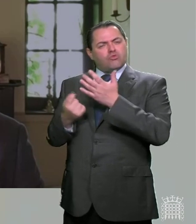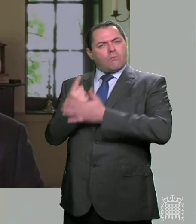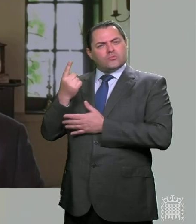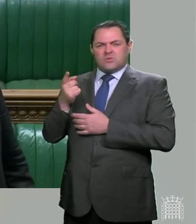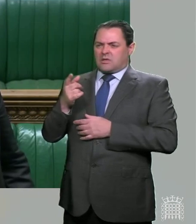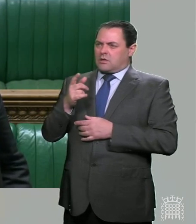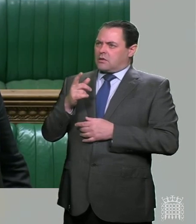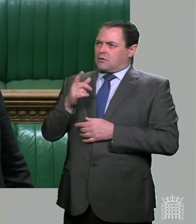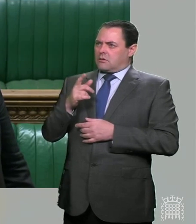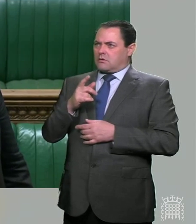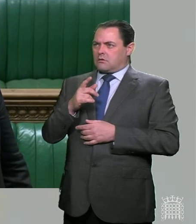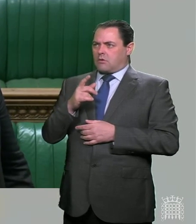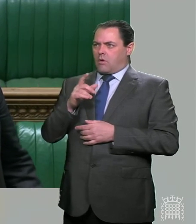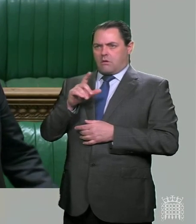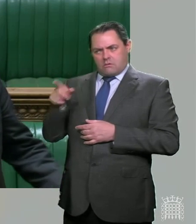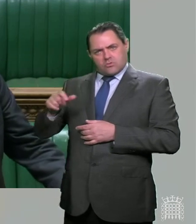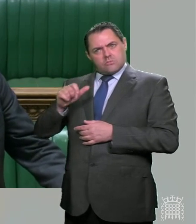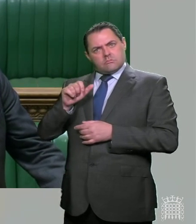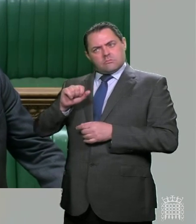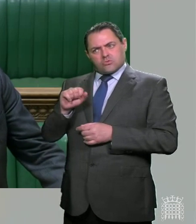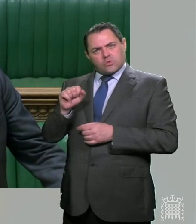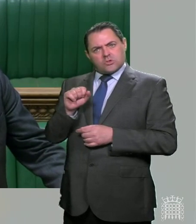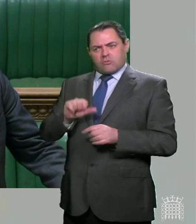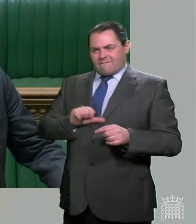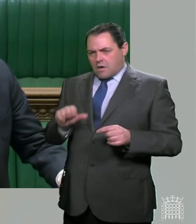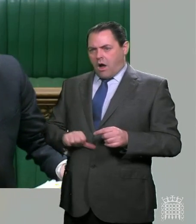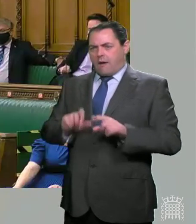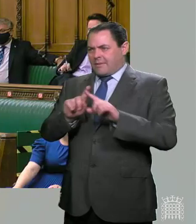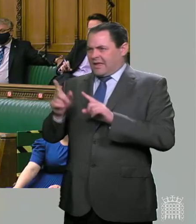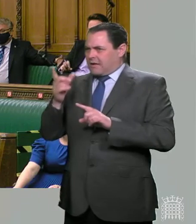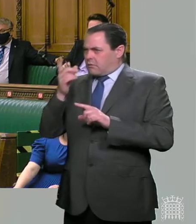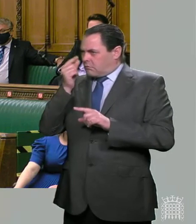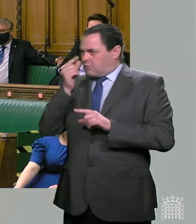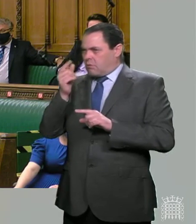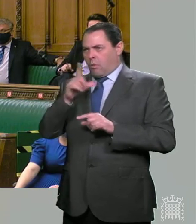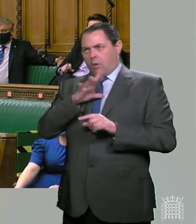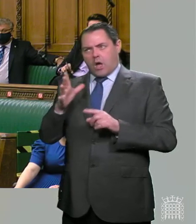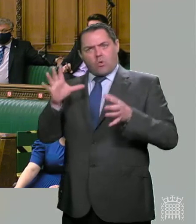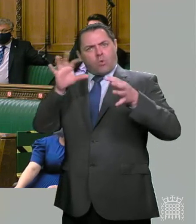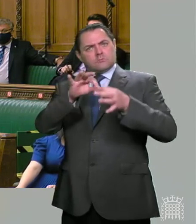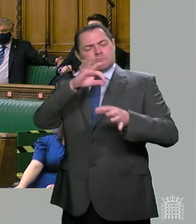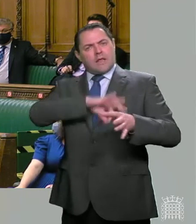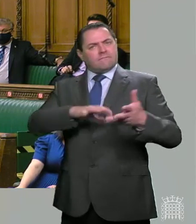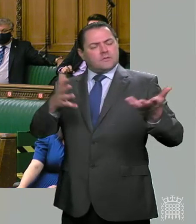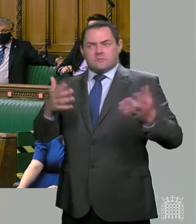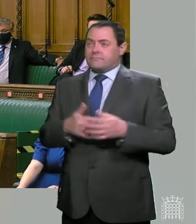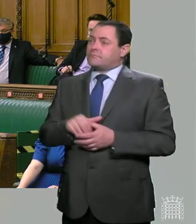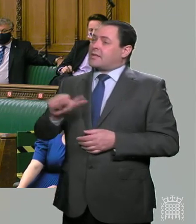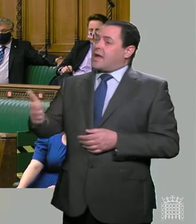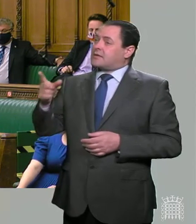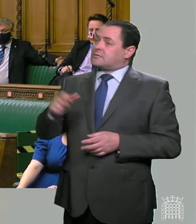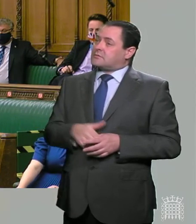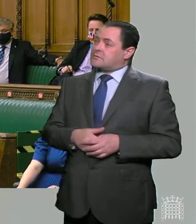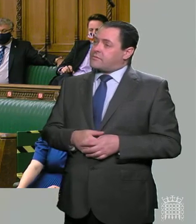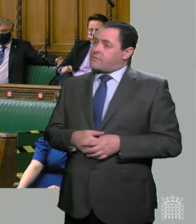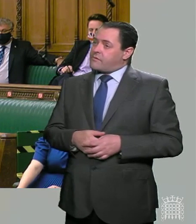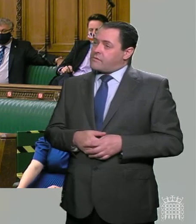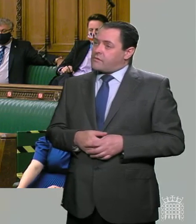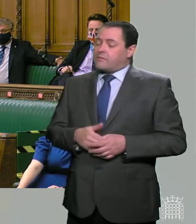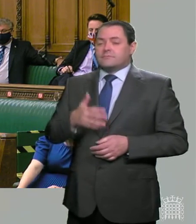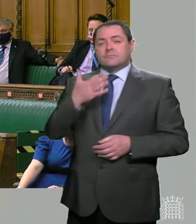When is the honourable Gentleman going to stop running down Scottish agriculture and the potential of Scottish farming?